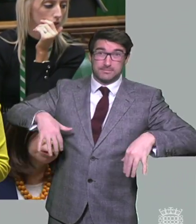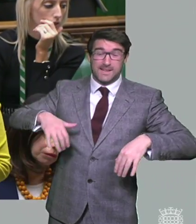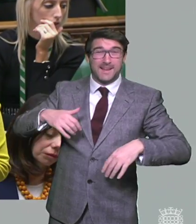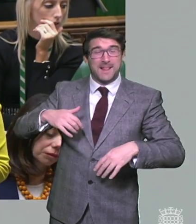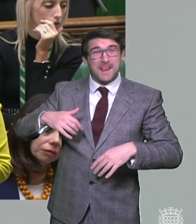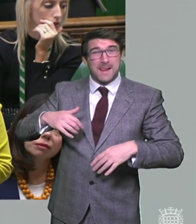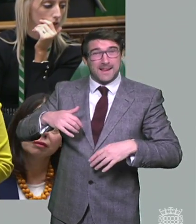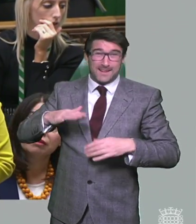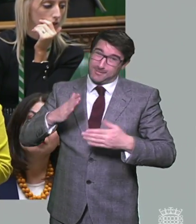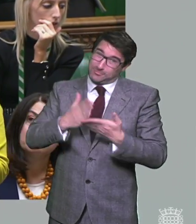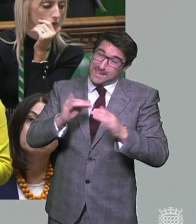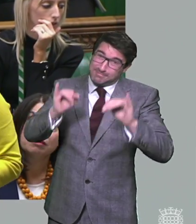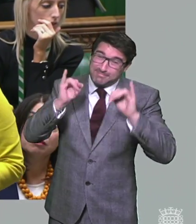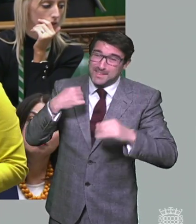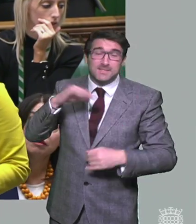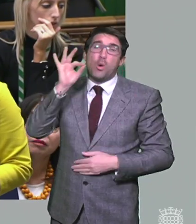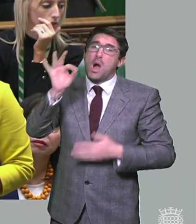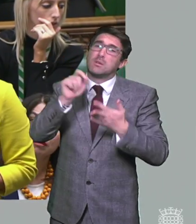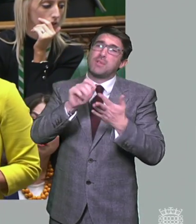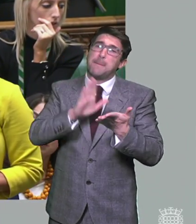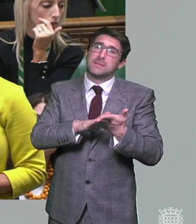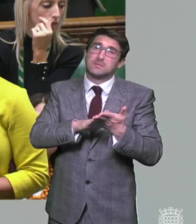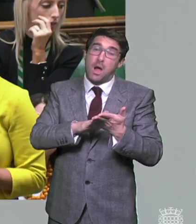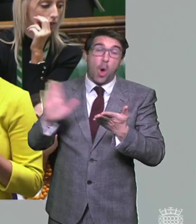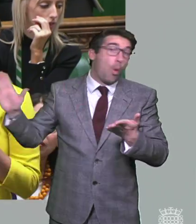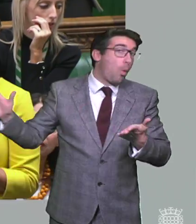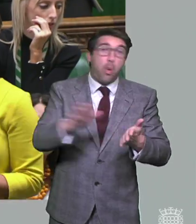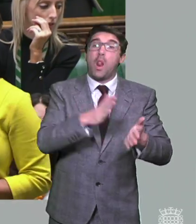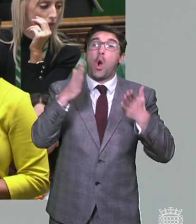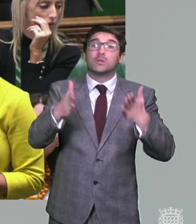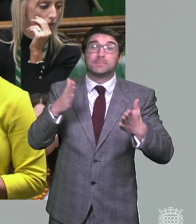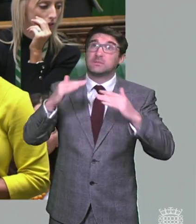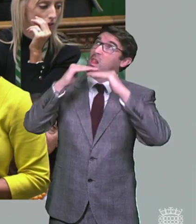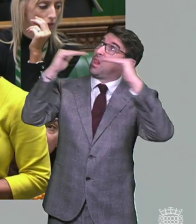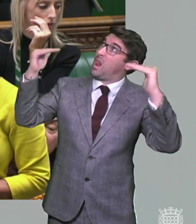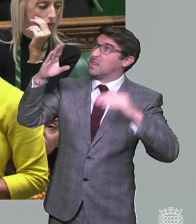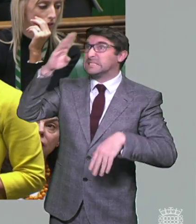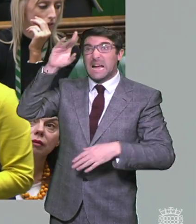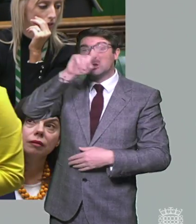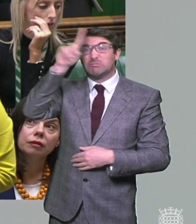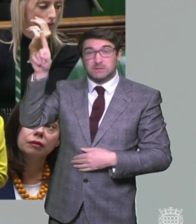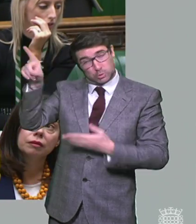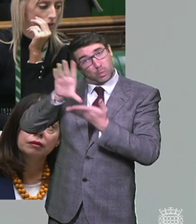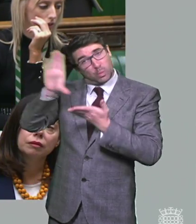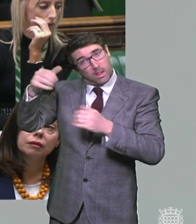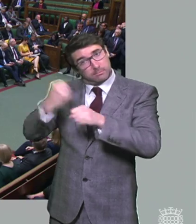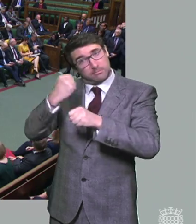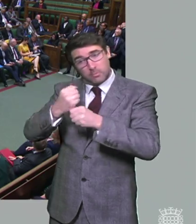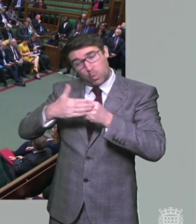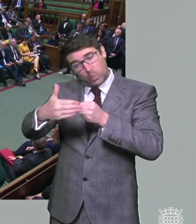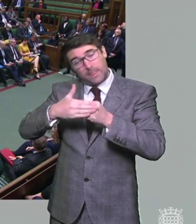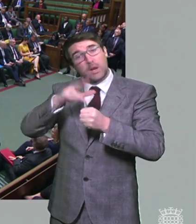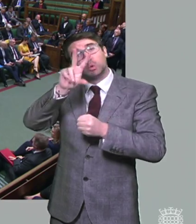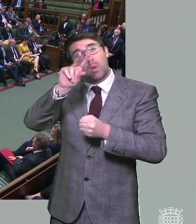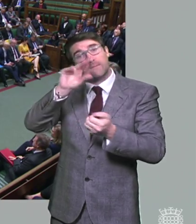Will the Prime Minister promise that every affected hospital will be given the money it needs to fix those dangerous roofs in the next 12 months?